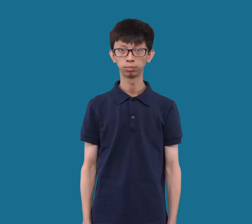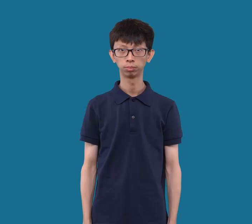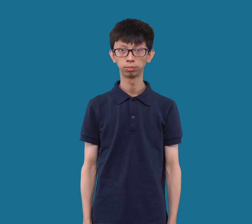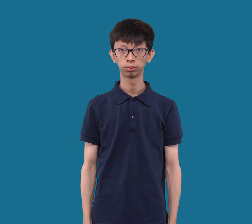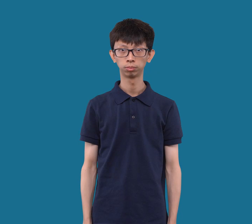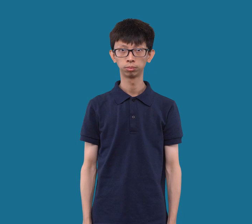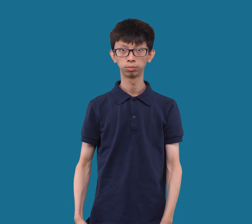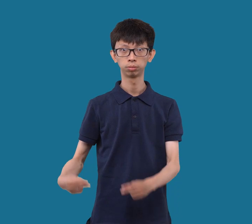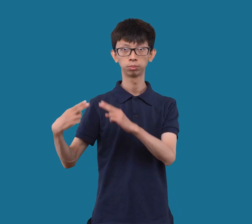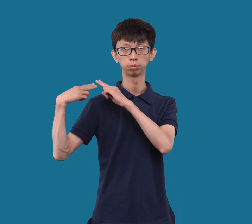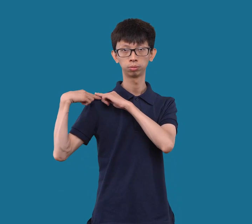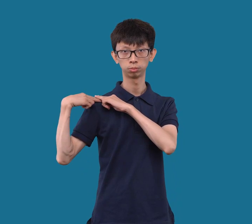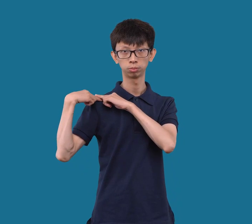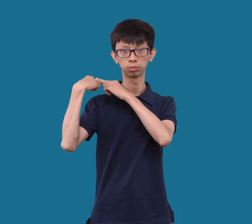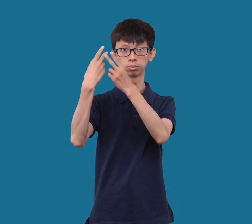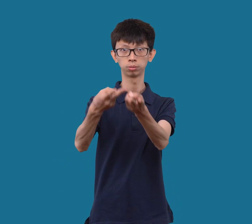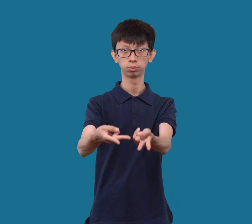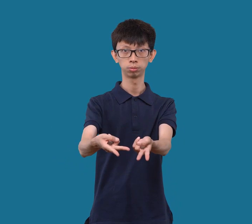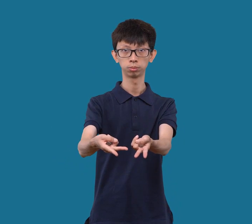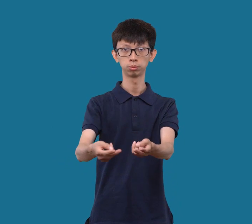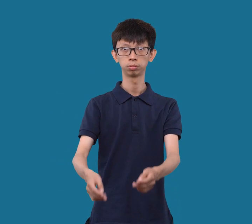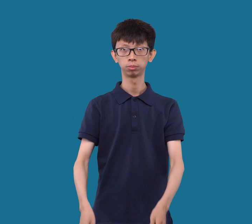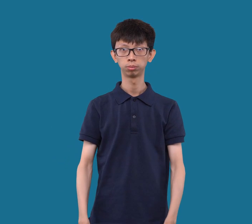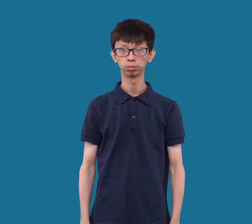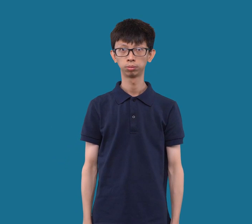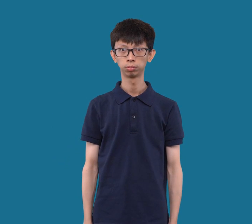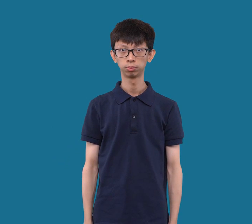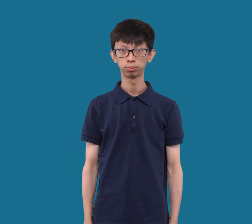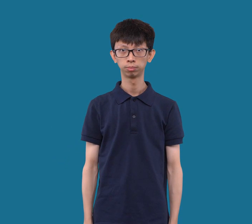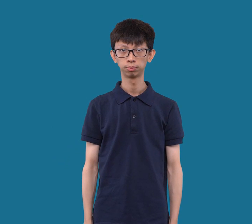chuyển giao